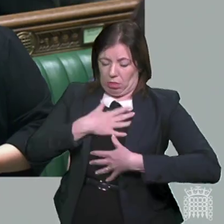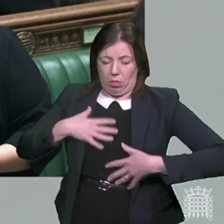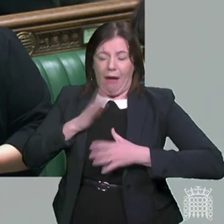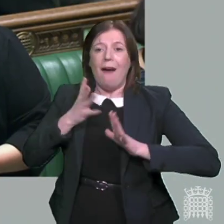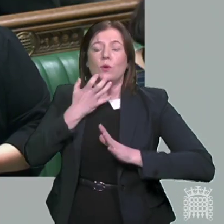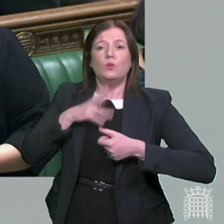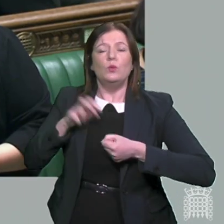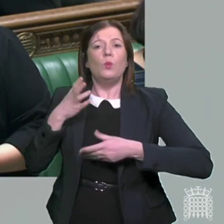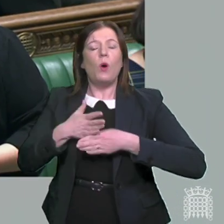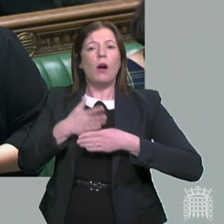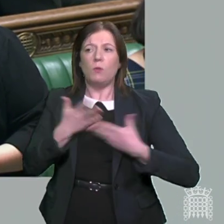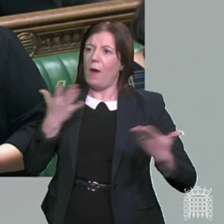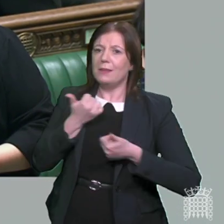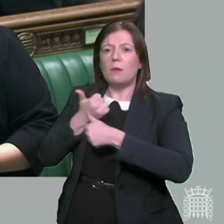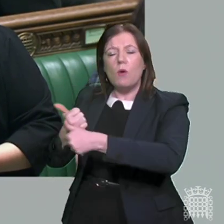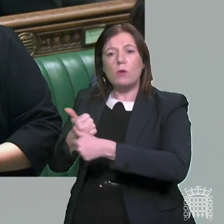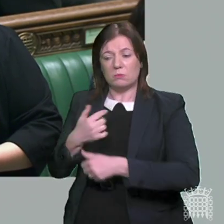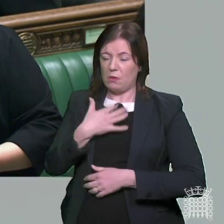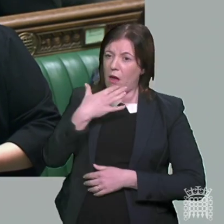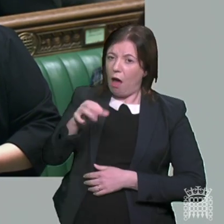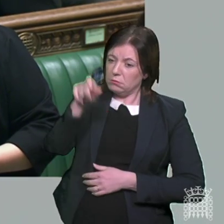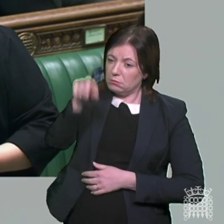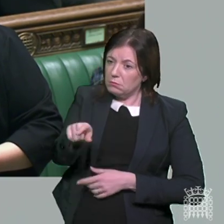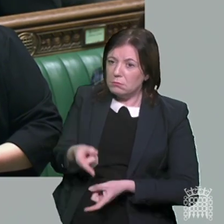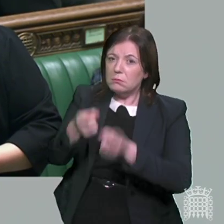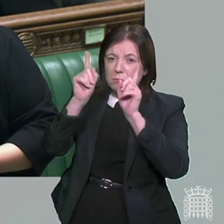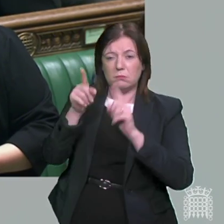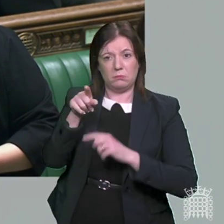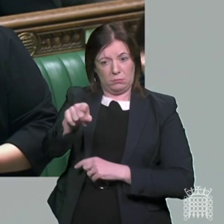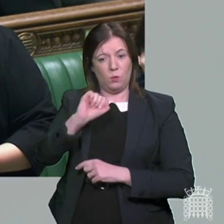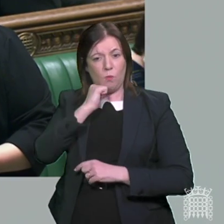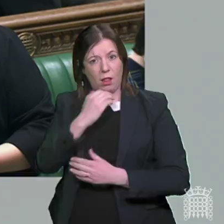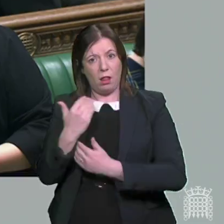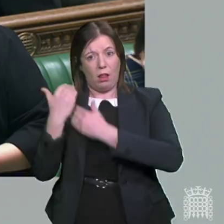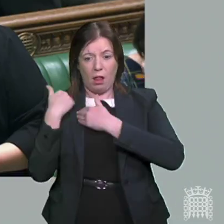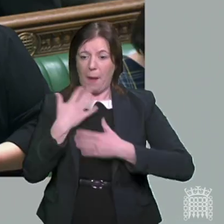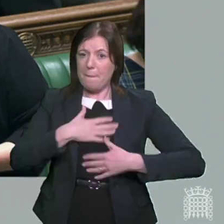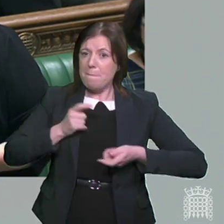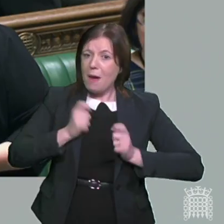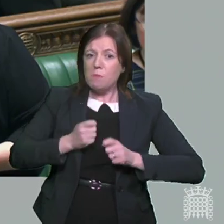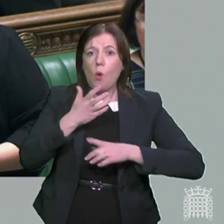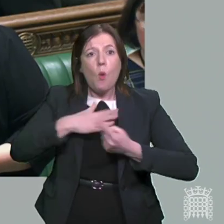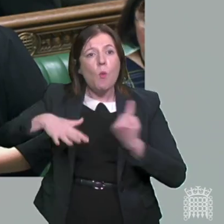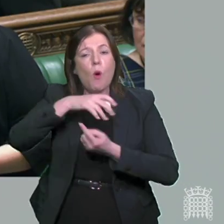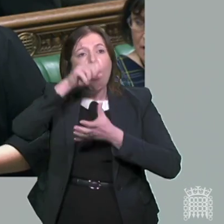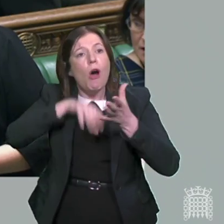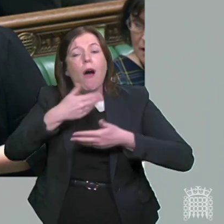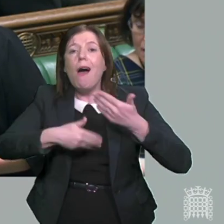Will the Minister change tack? Will she commit finally to acting on menopause and the workplace?